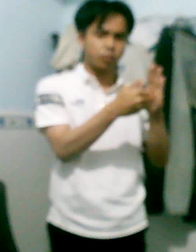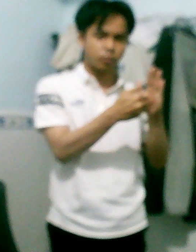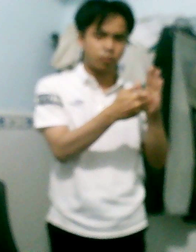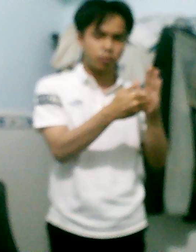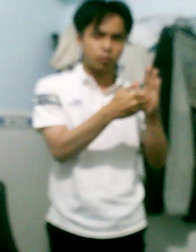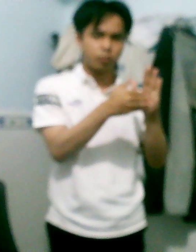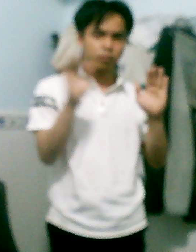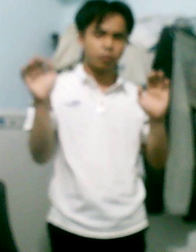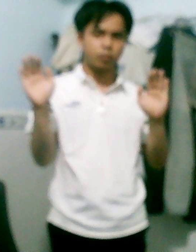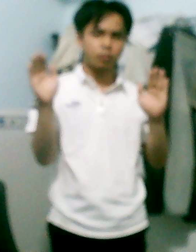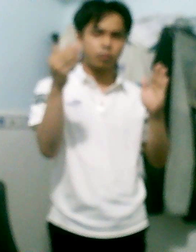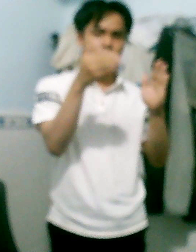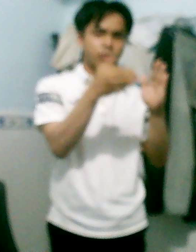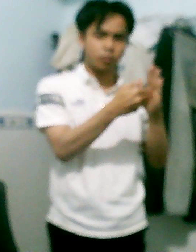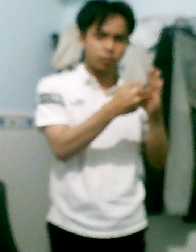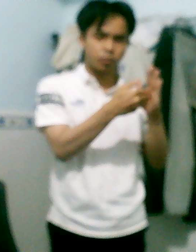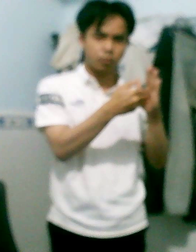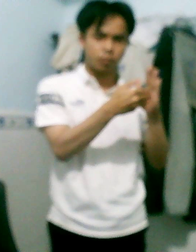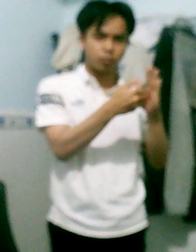gioi thieu